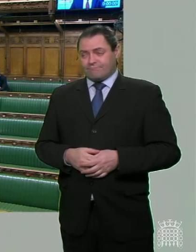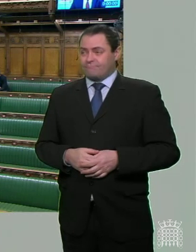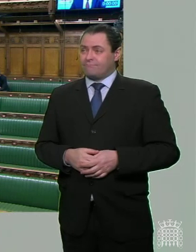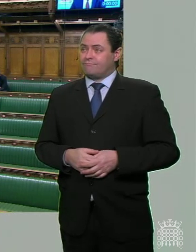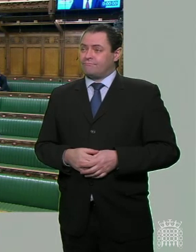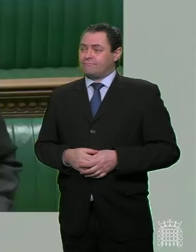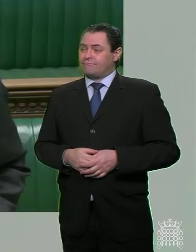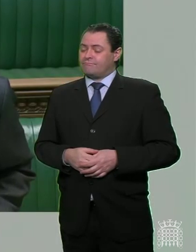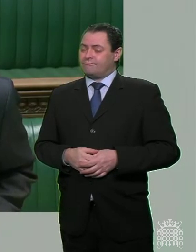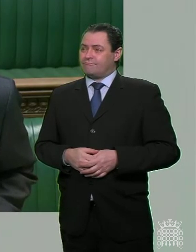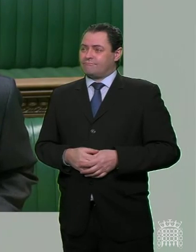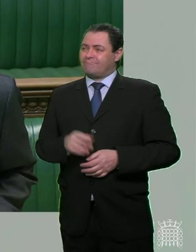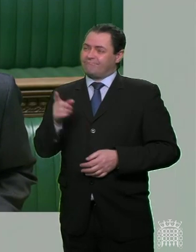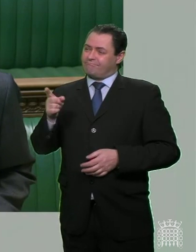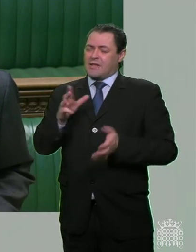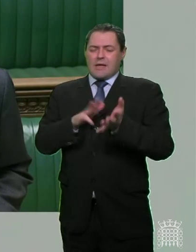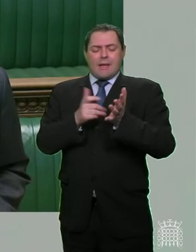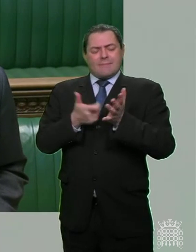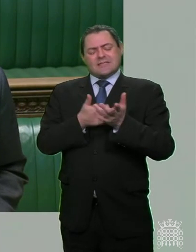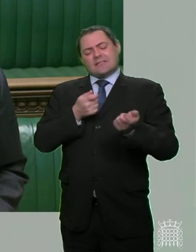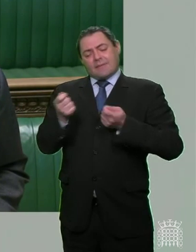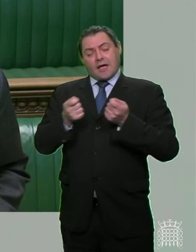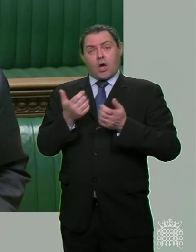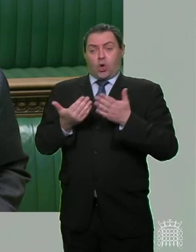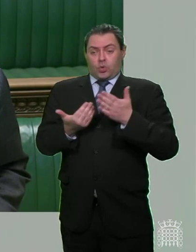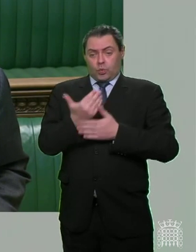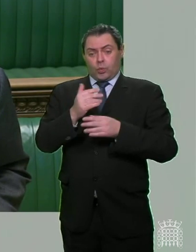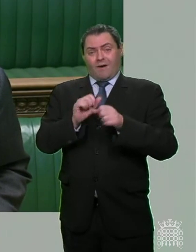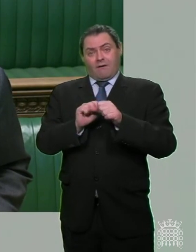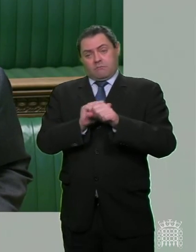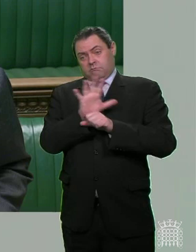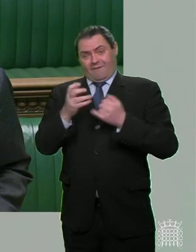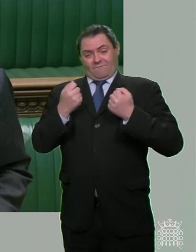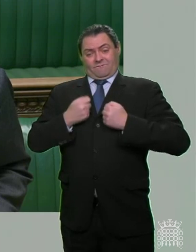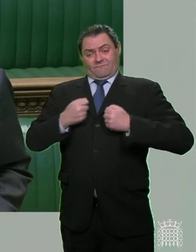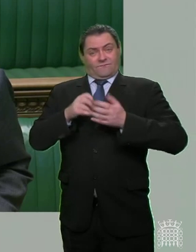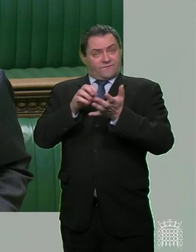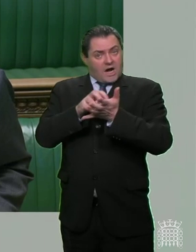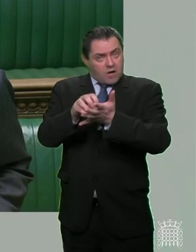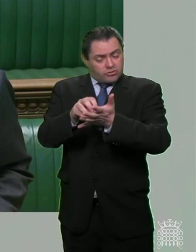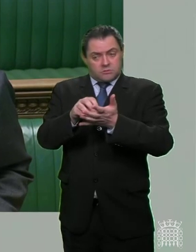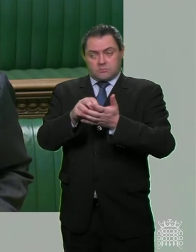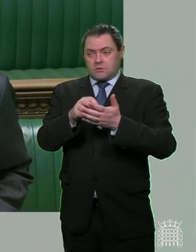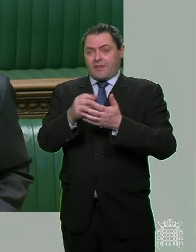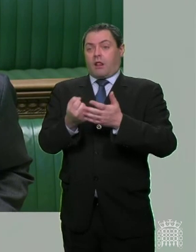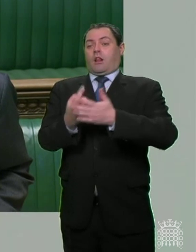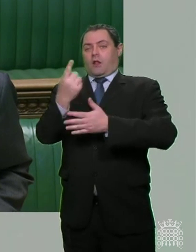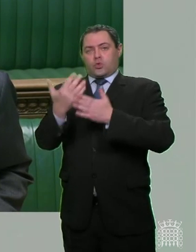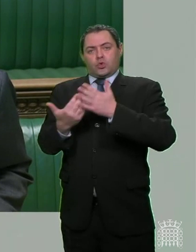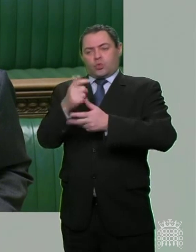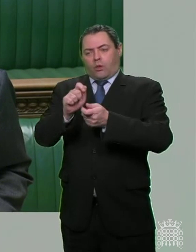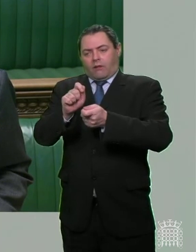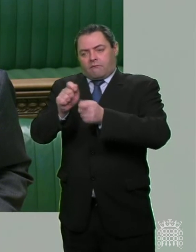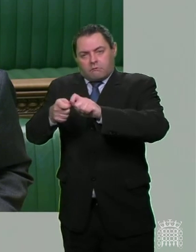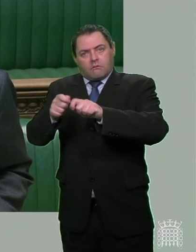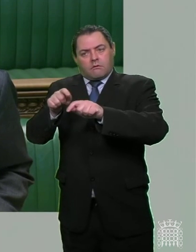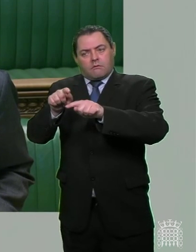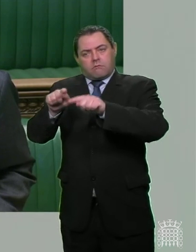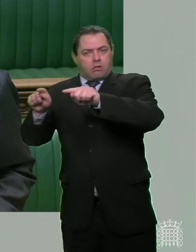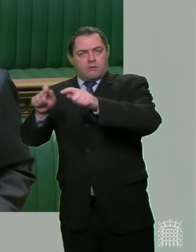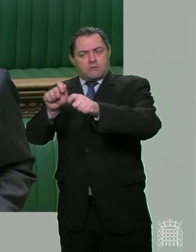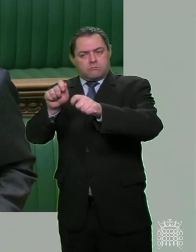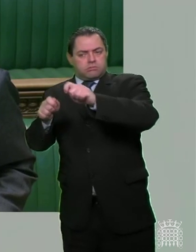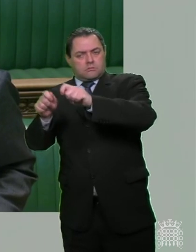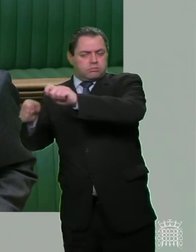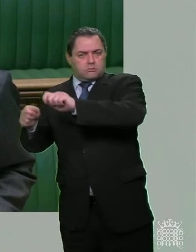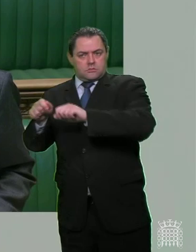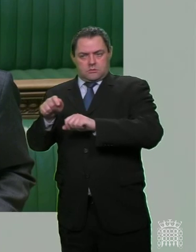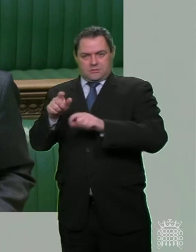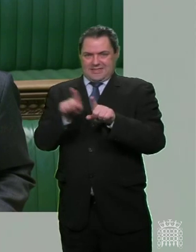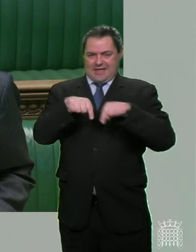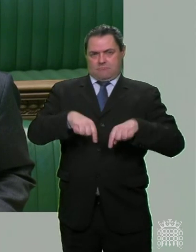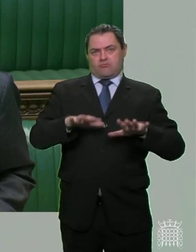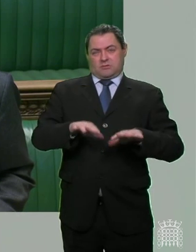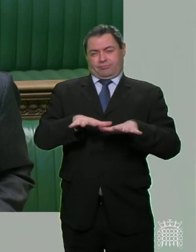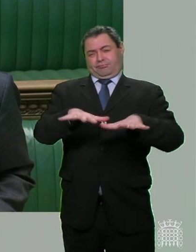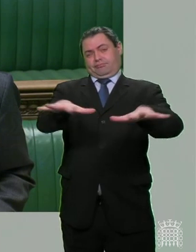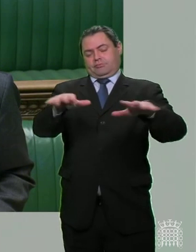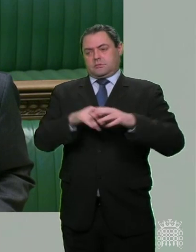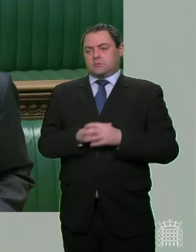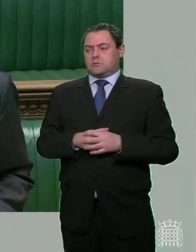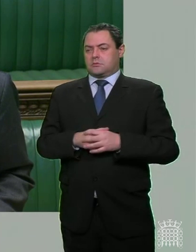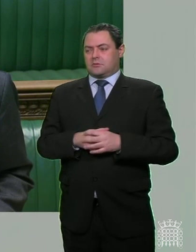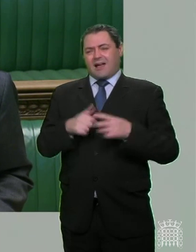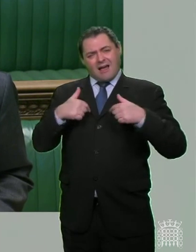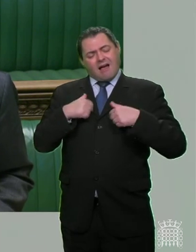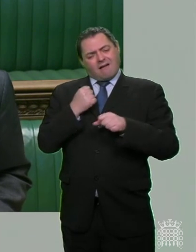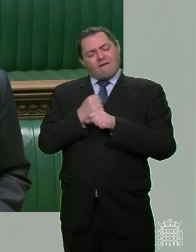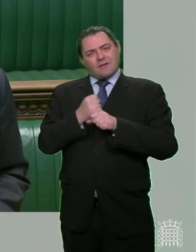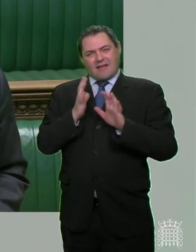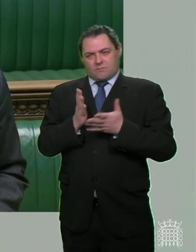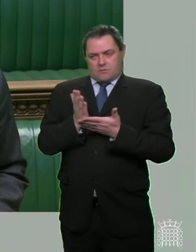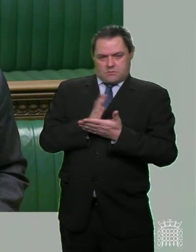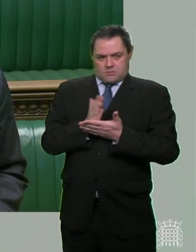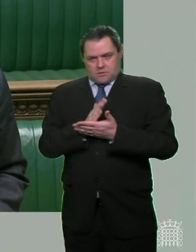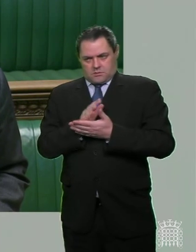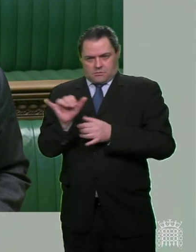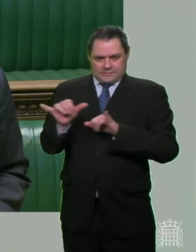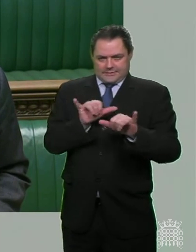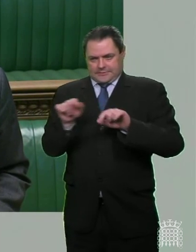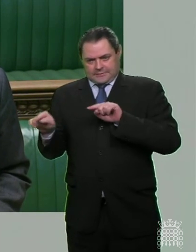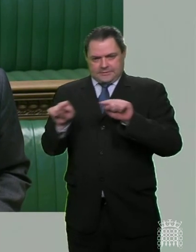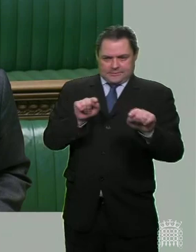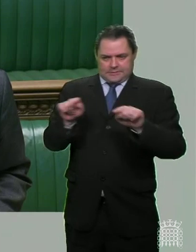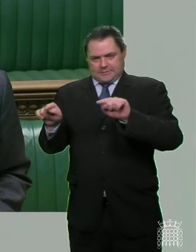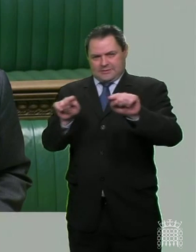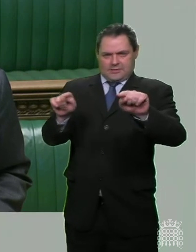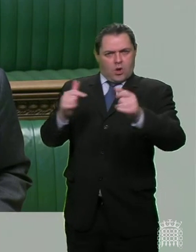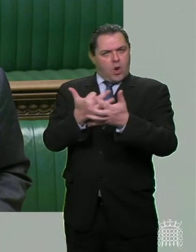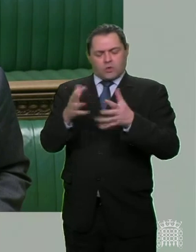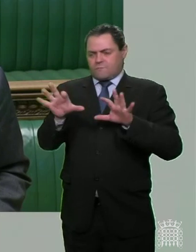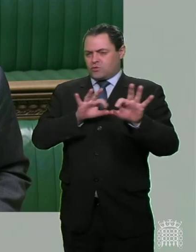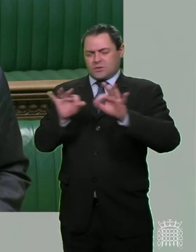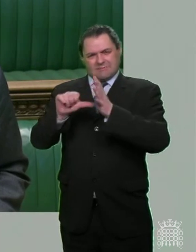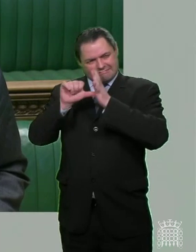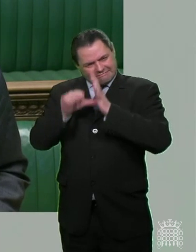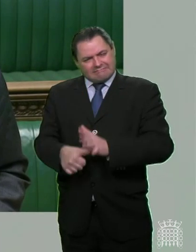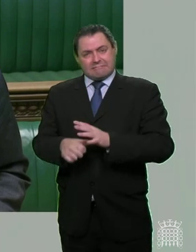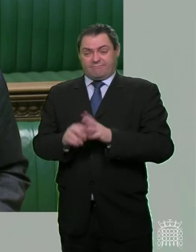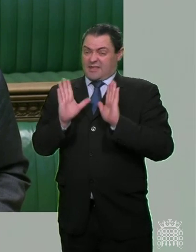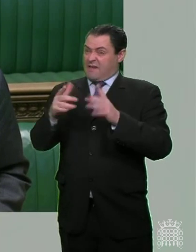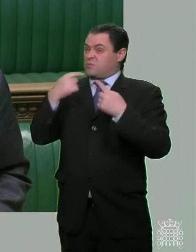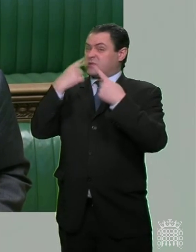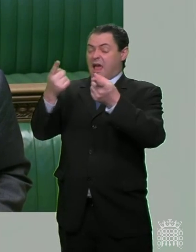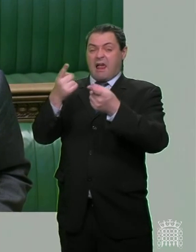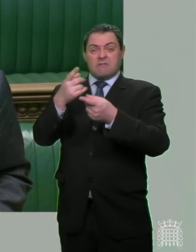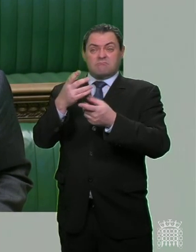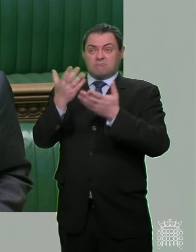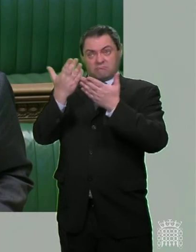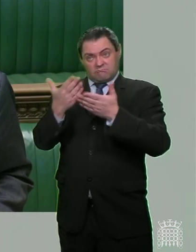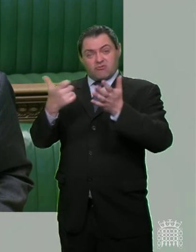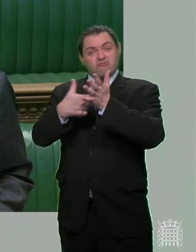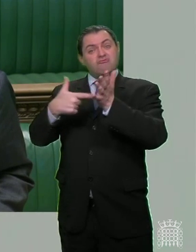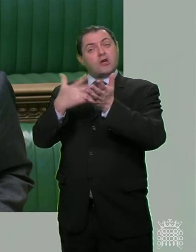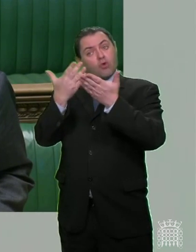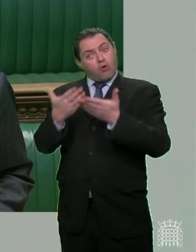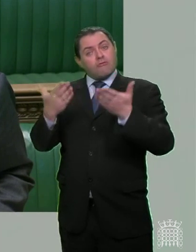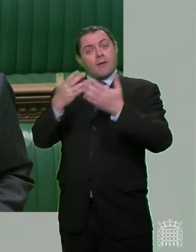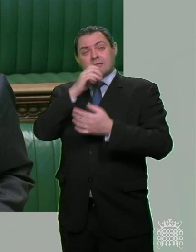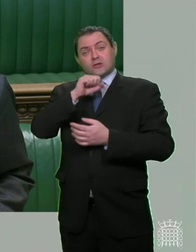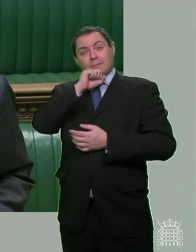Mr Speaker, when you have a new virus and, indeed, when you have a new variant of that virus of the kind that we have in this country, and when you have dilemmas as hard and as heavy as this Government have had to face over the last year, I must tell the right honourable and learned Gentleman that there are no easy answers.